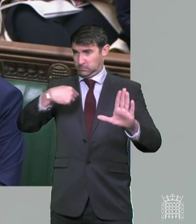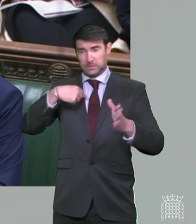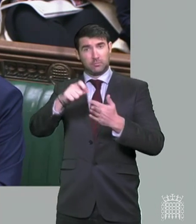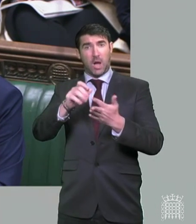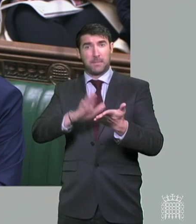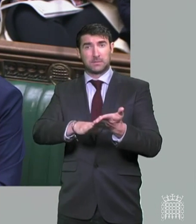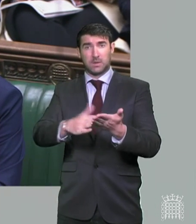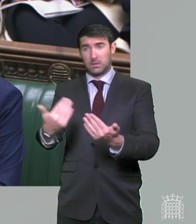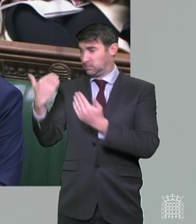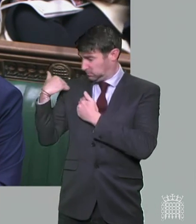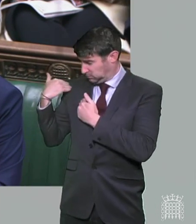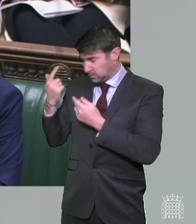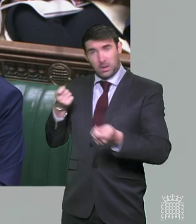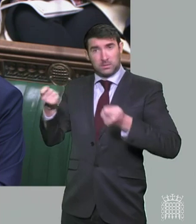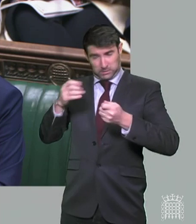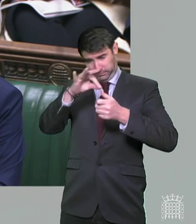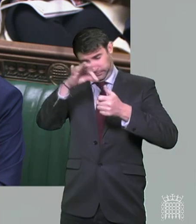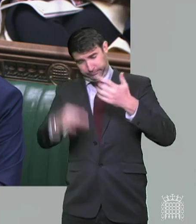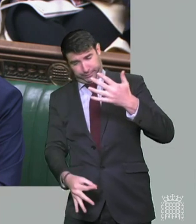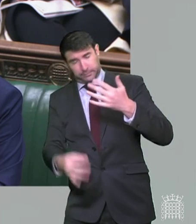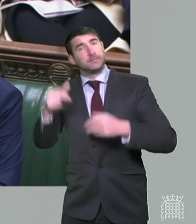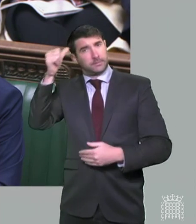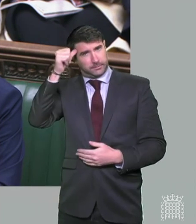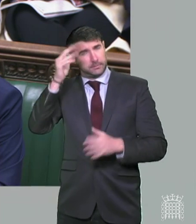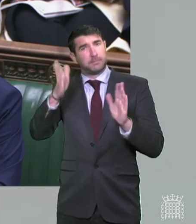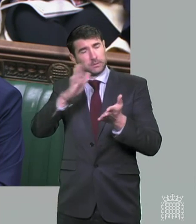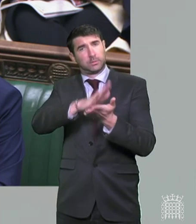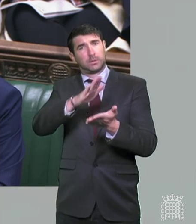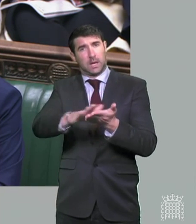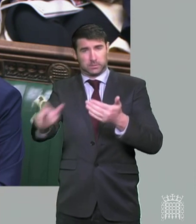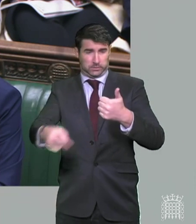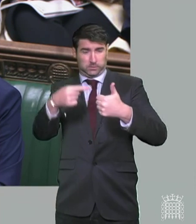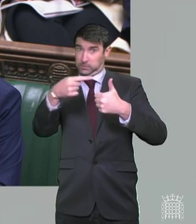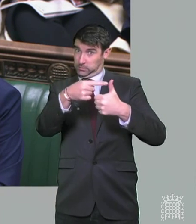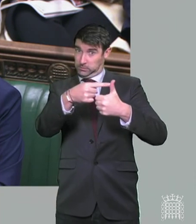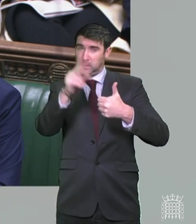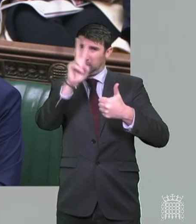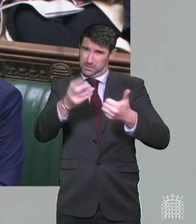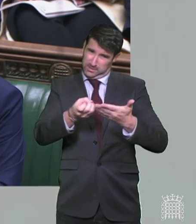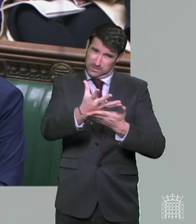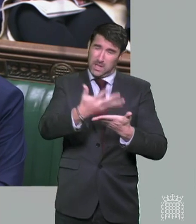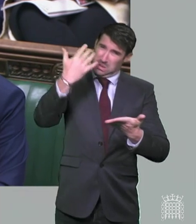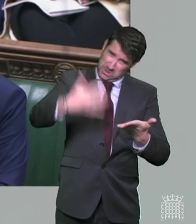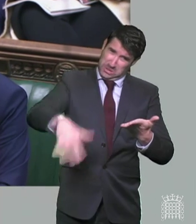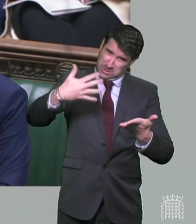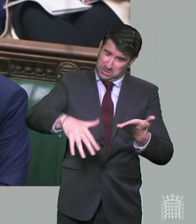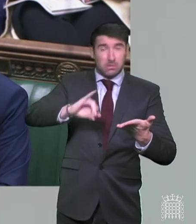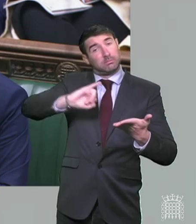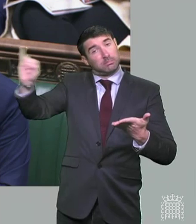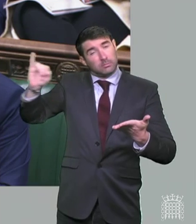We do have problems with our energy supply, due to the appalling war being perpetrated by Putin in Ukraine.